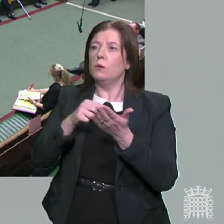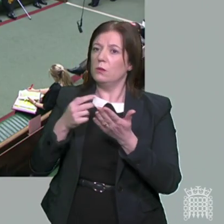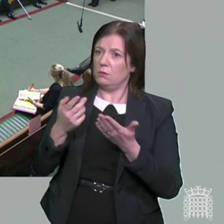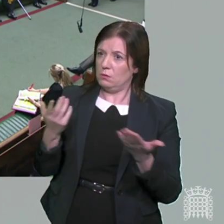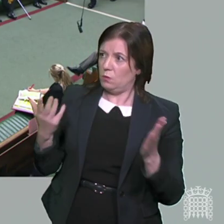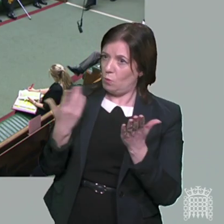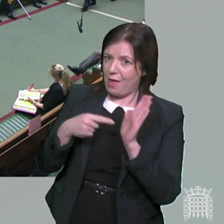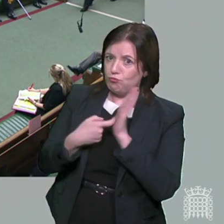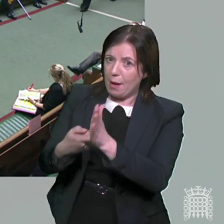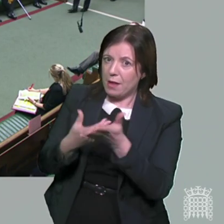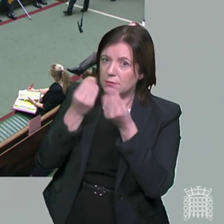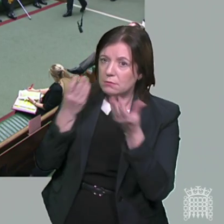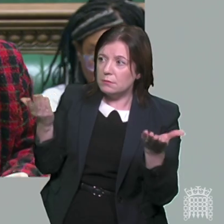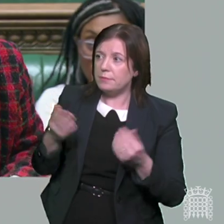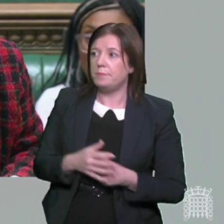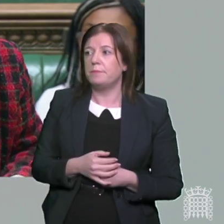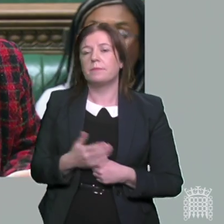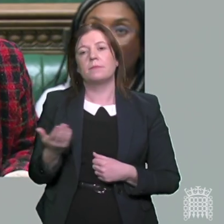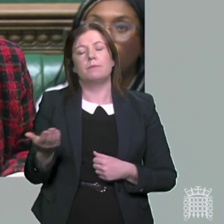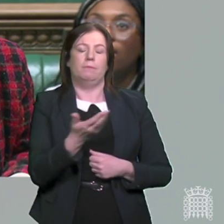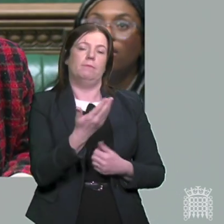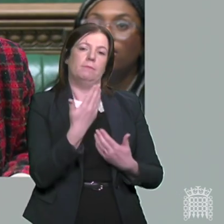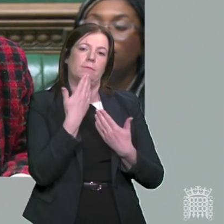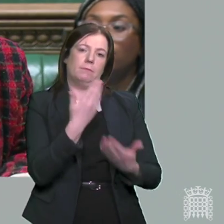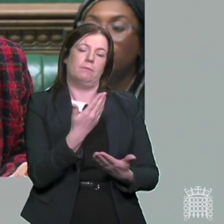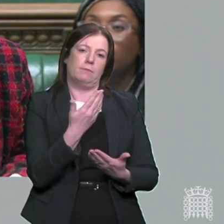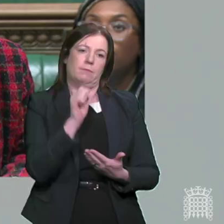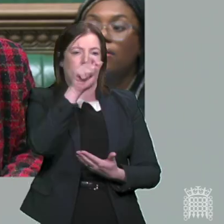I thank the honourable Lady for her work in this space.